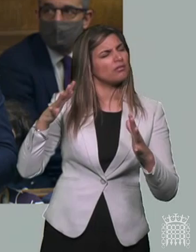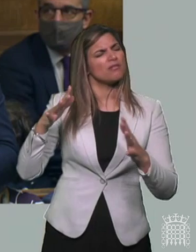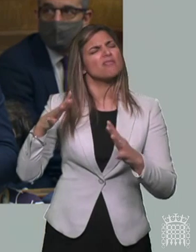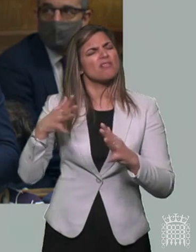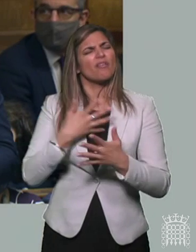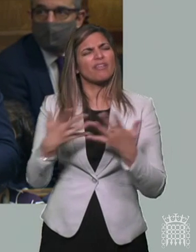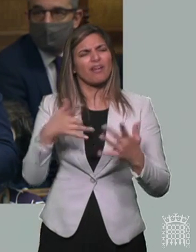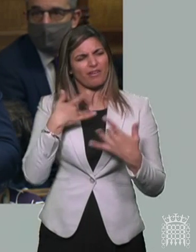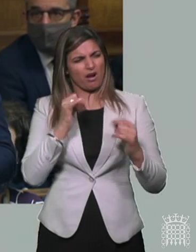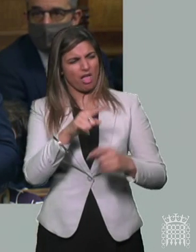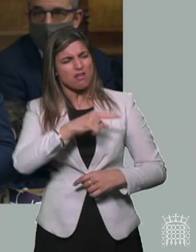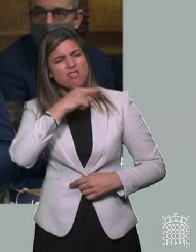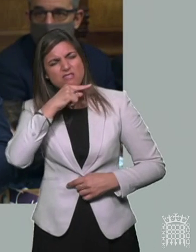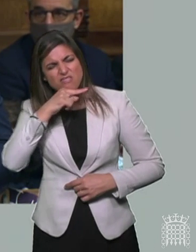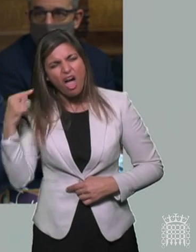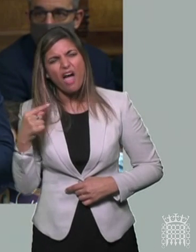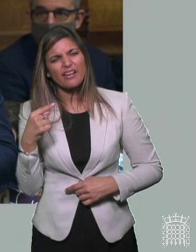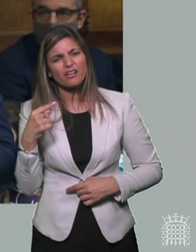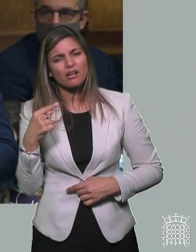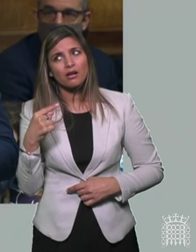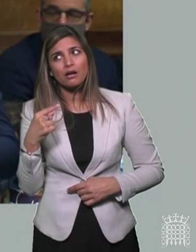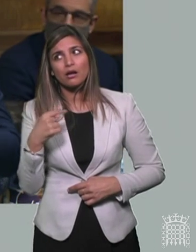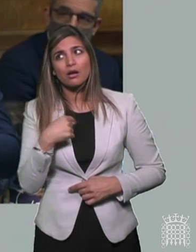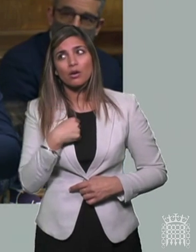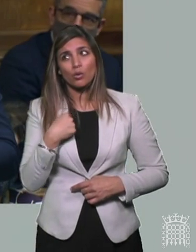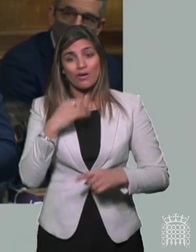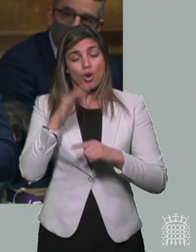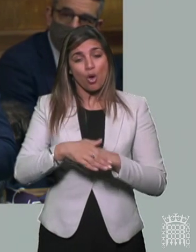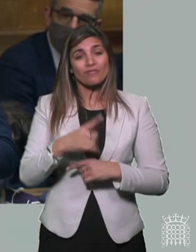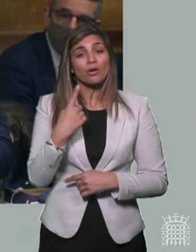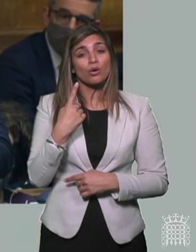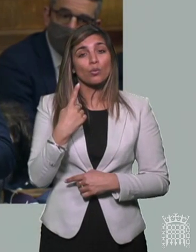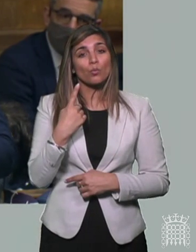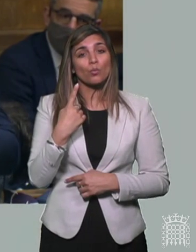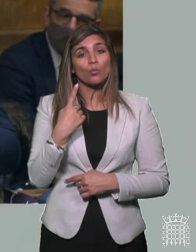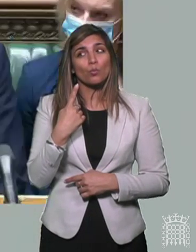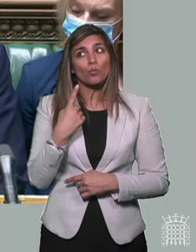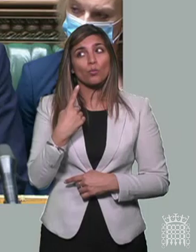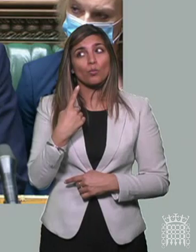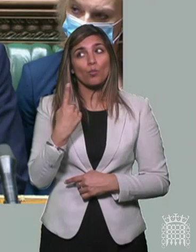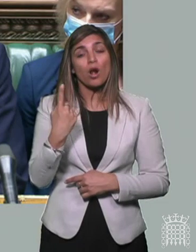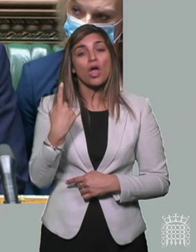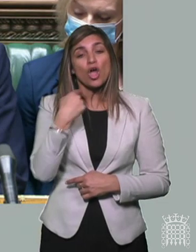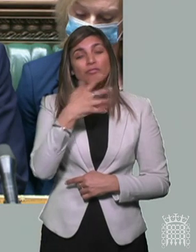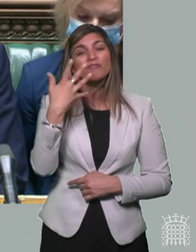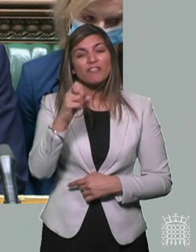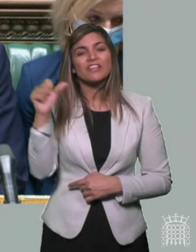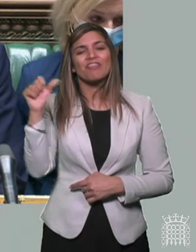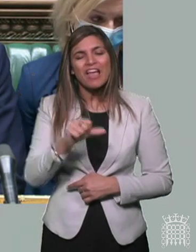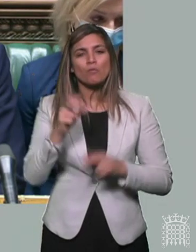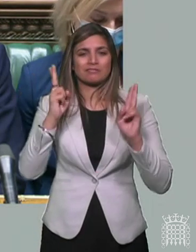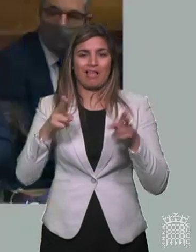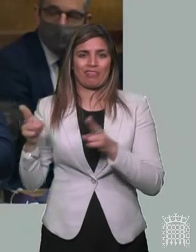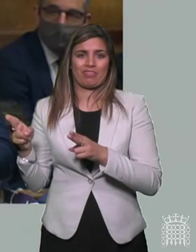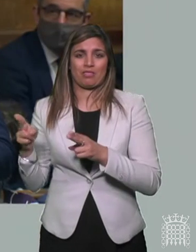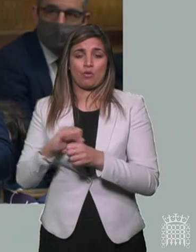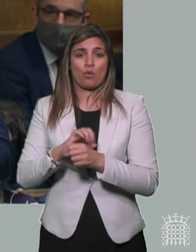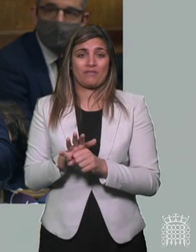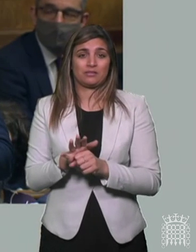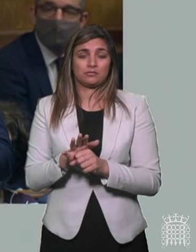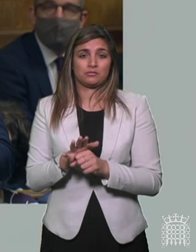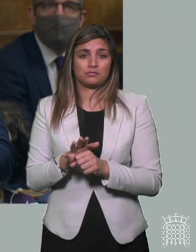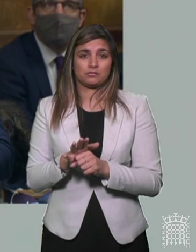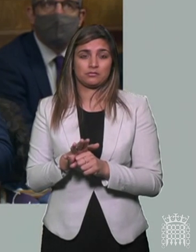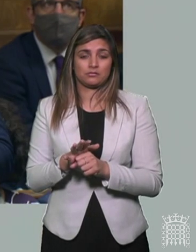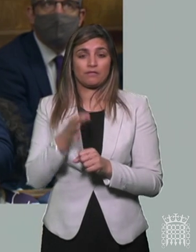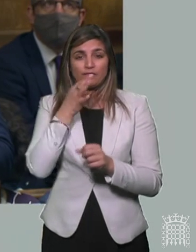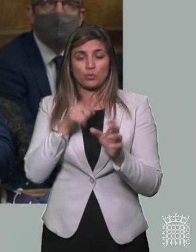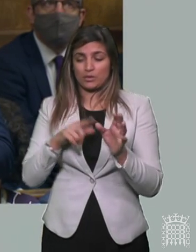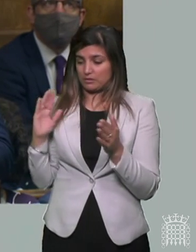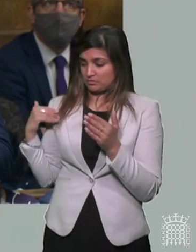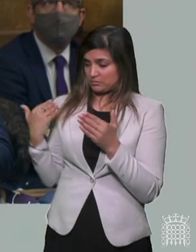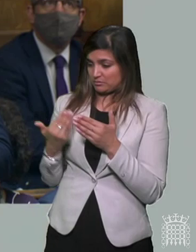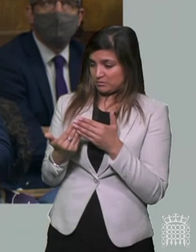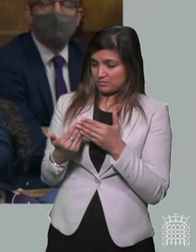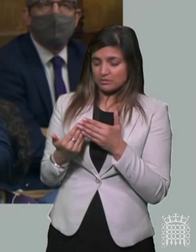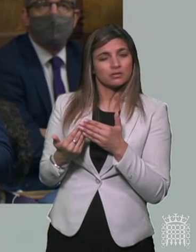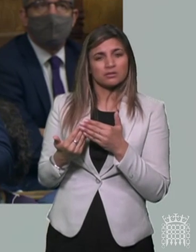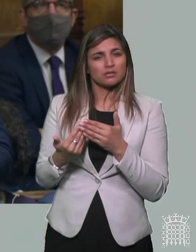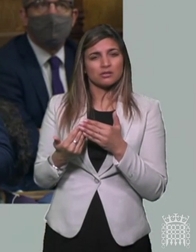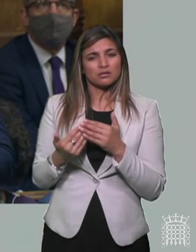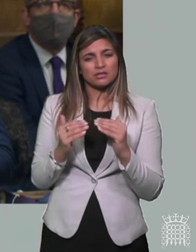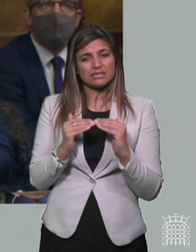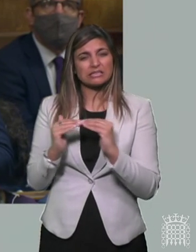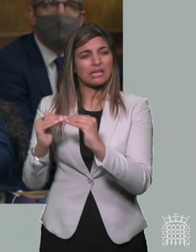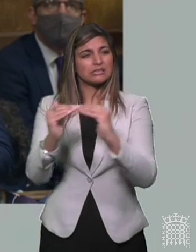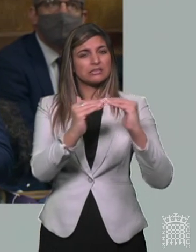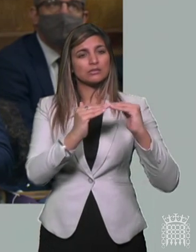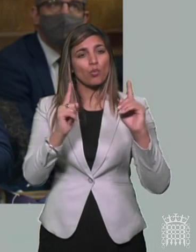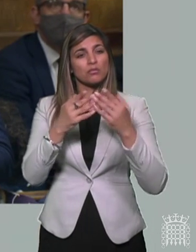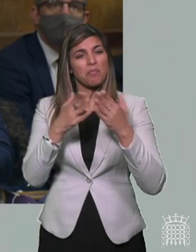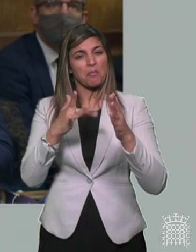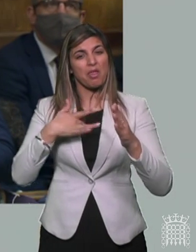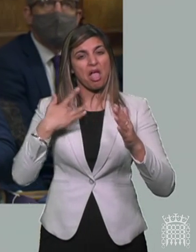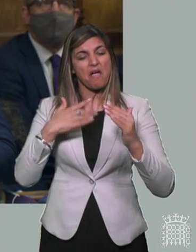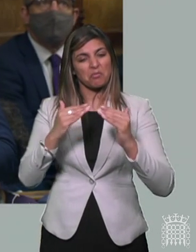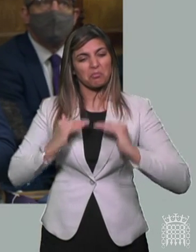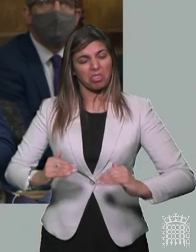We have had more than 150,000 deaths from covid over the past couple of years, and we have seen standards in public life trashed.